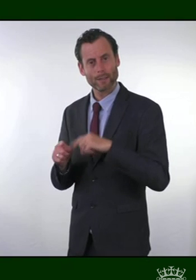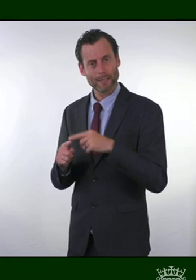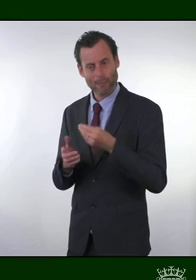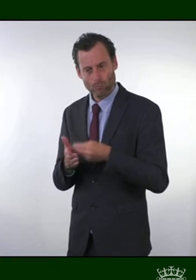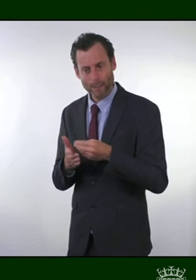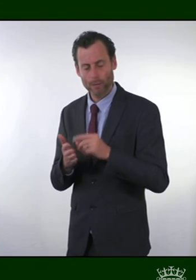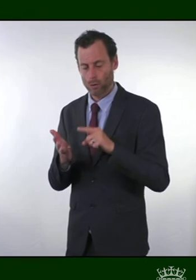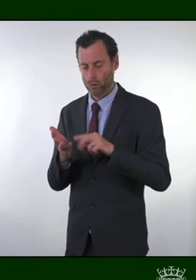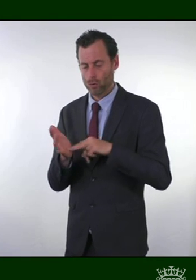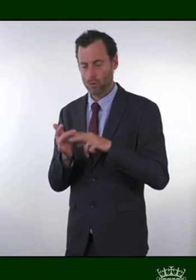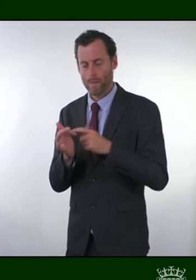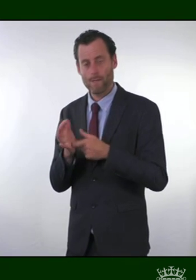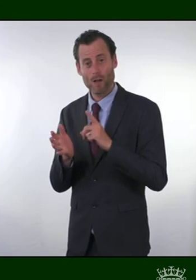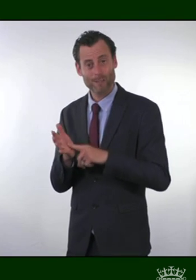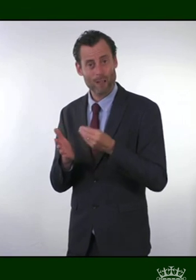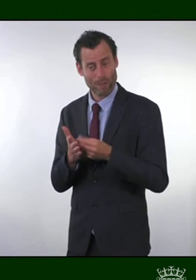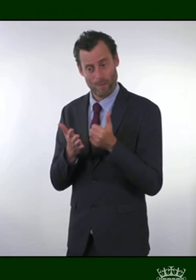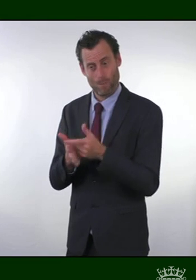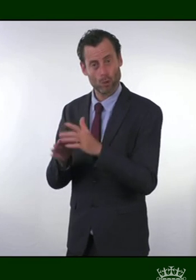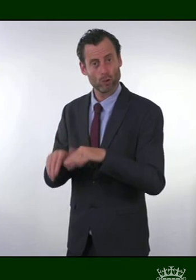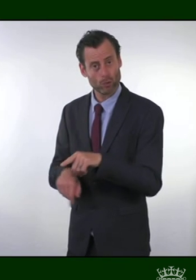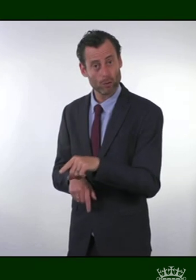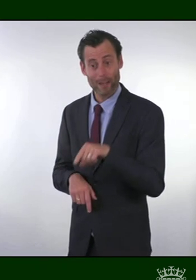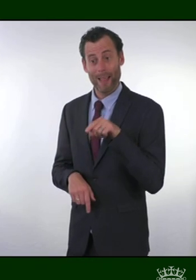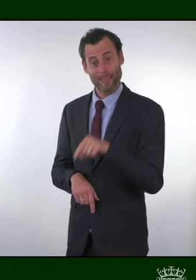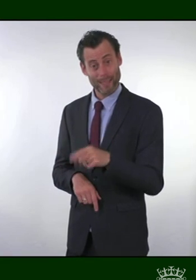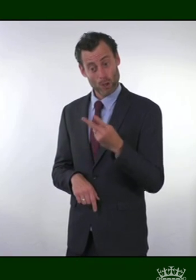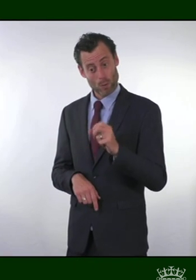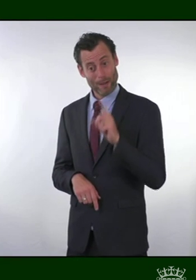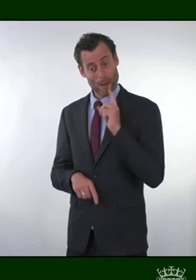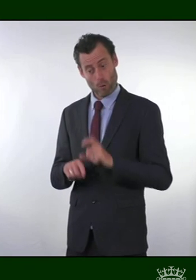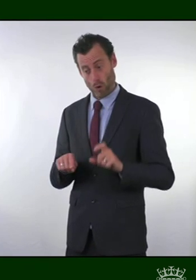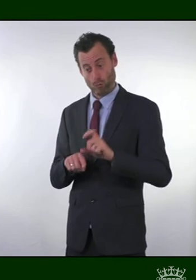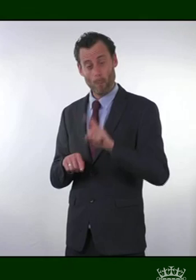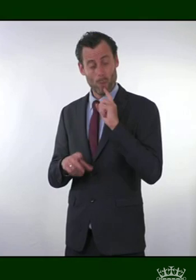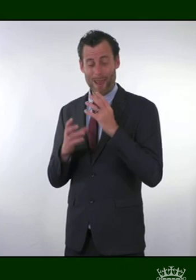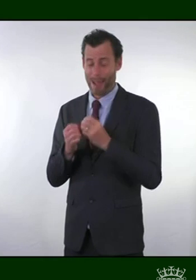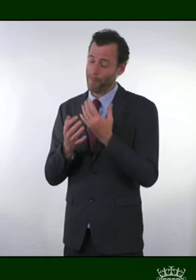That will help families put food on the table and clothes on children’s backs at a time when many are struggling.